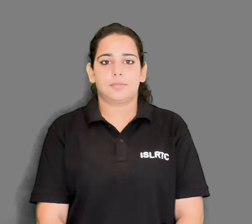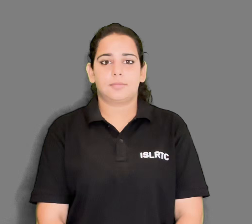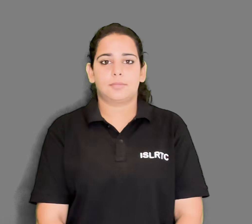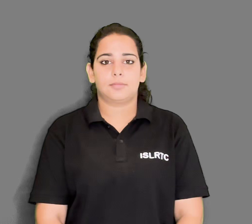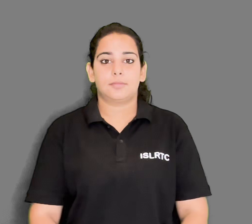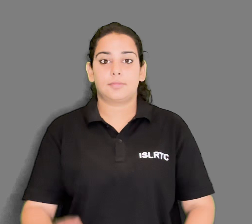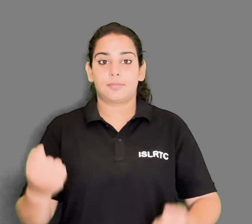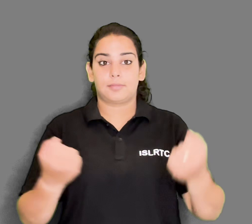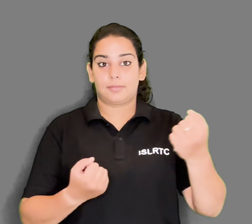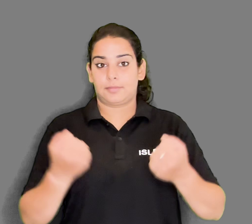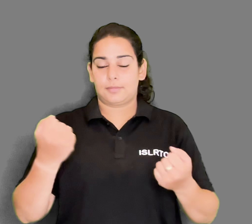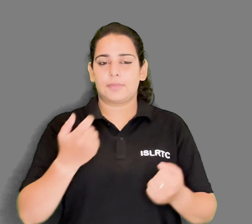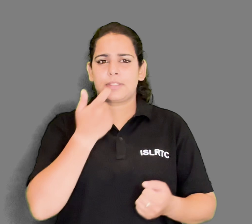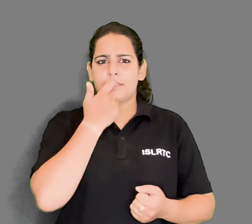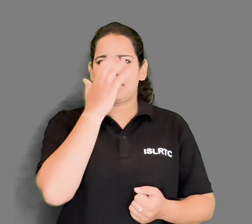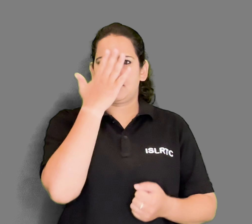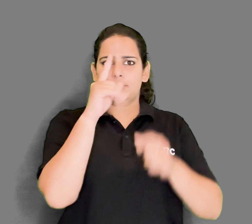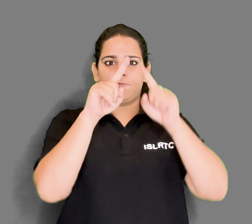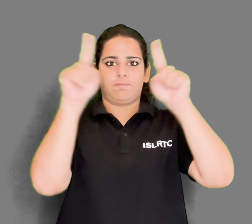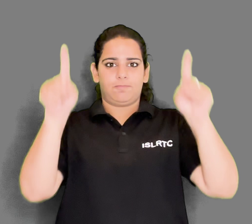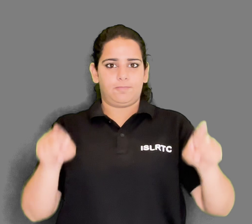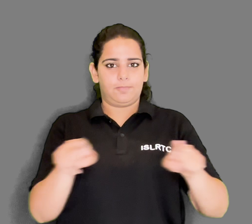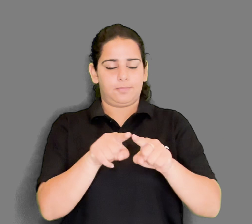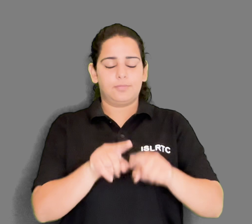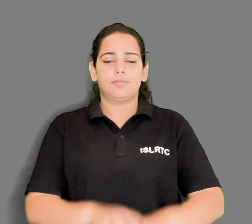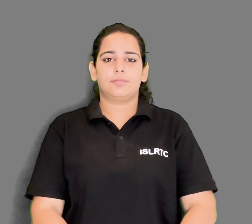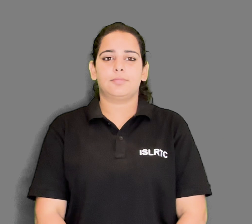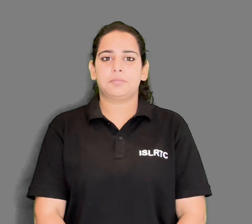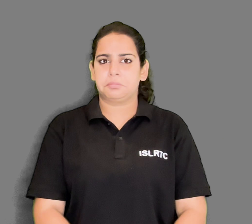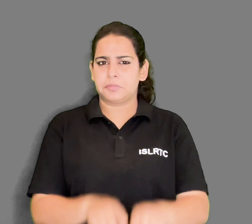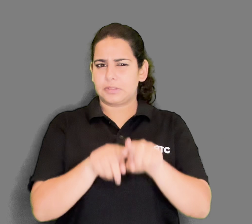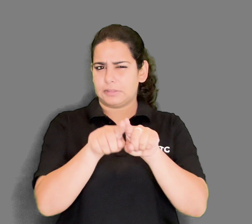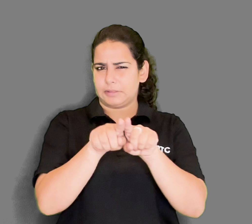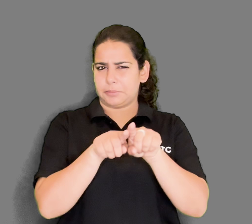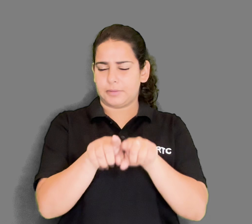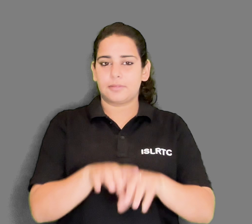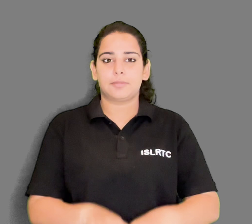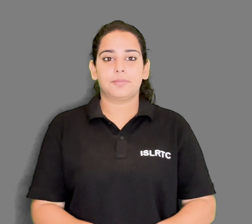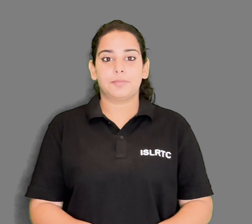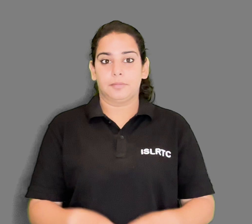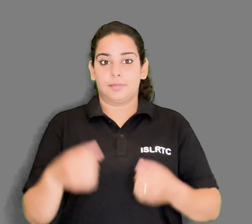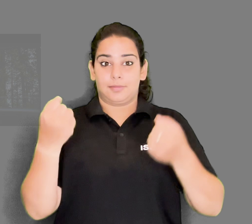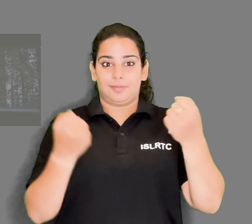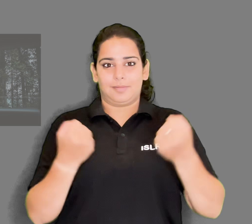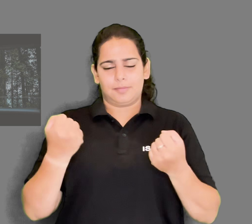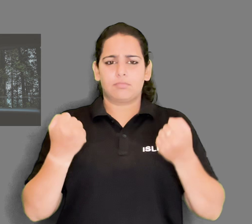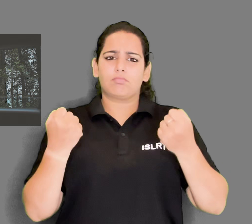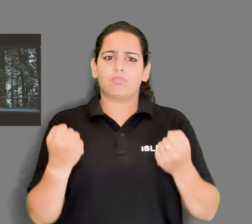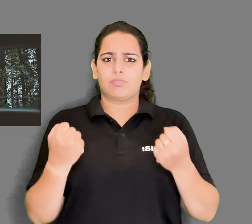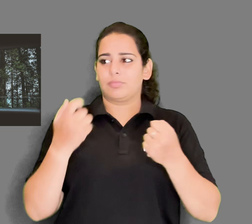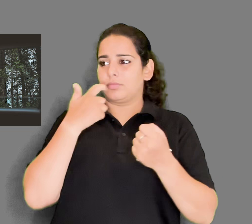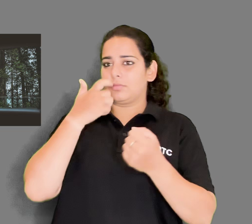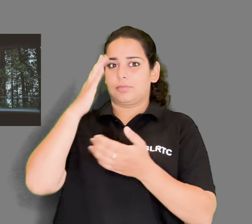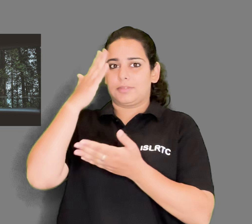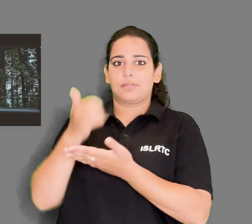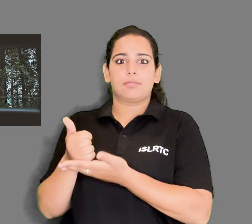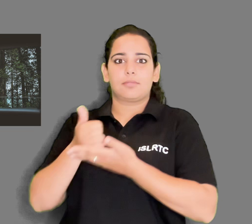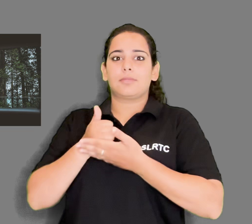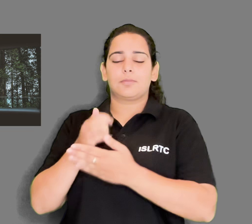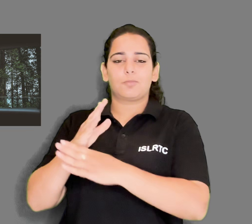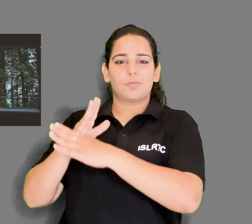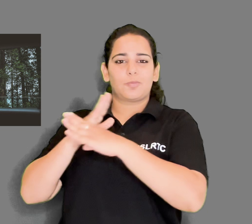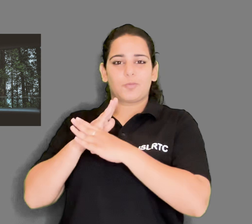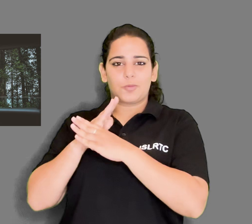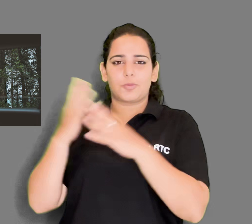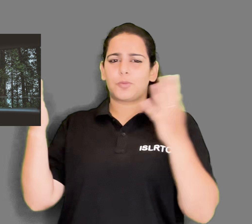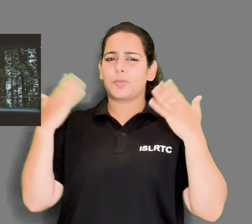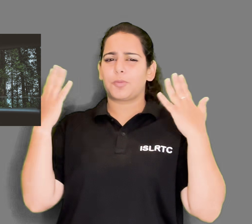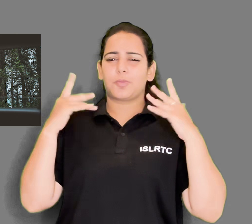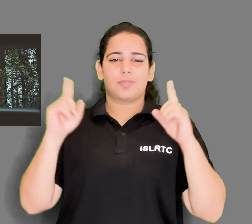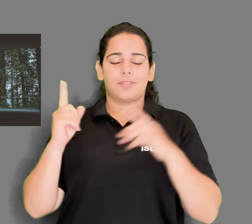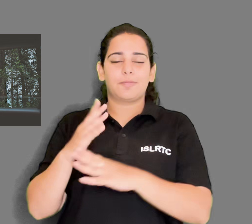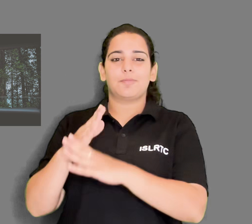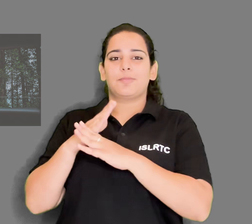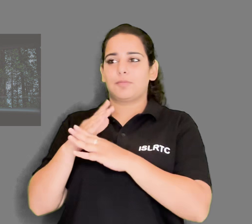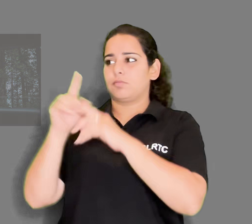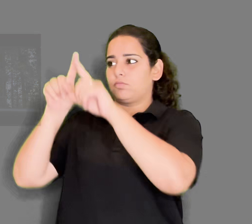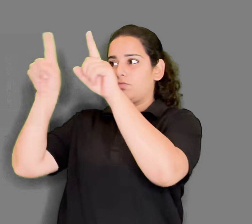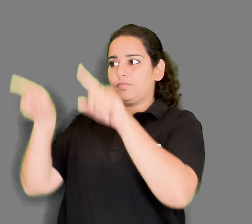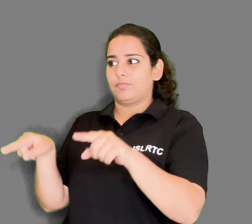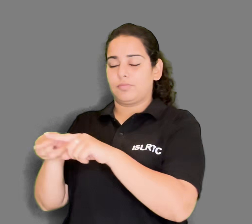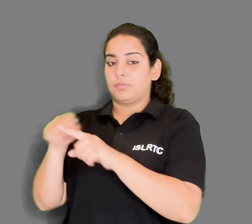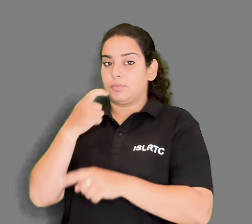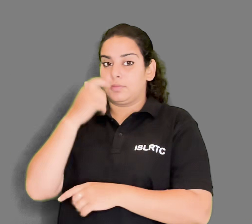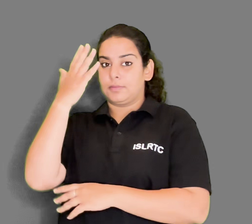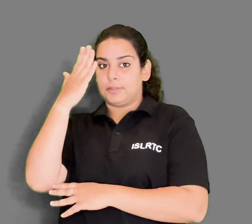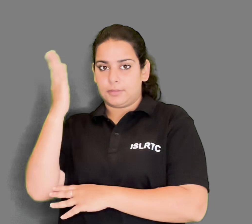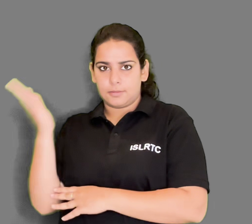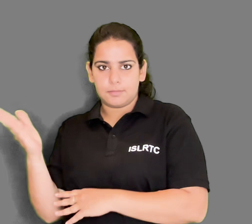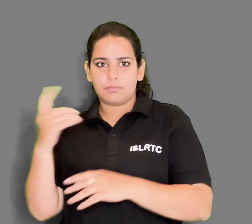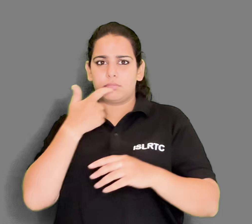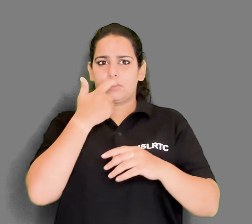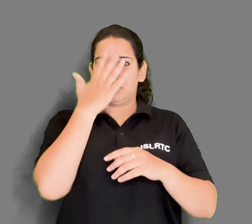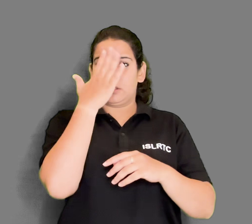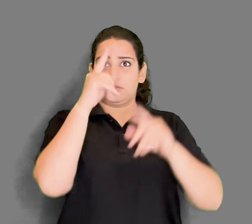Window of a car An opening in vehicle fitted with glass in a frame to admit light or air and allow people to see out